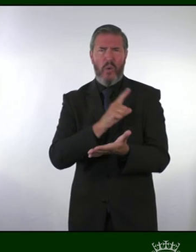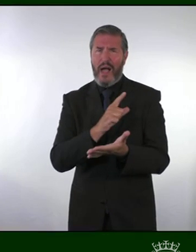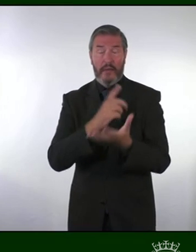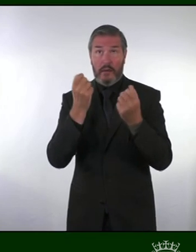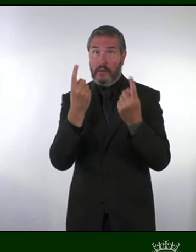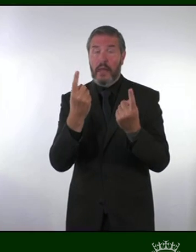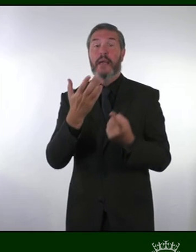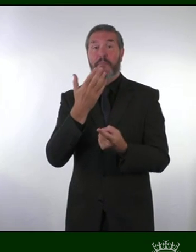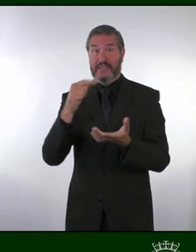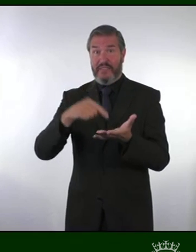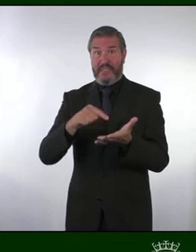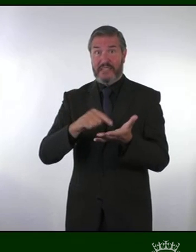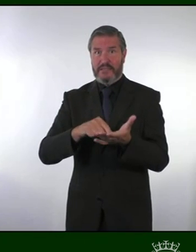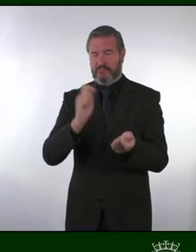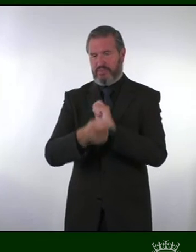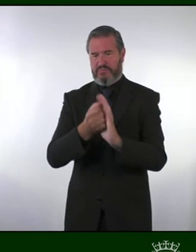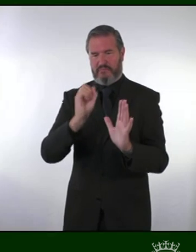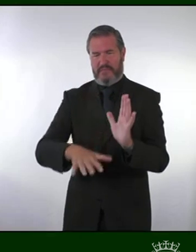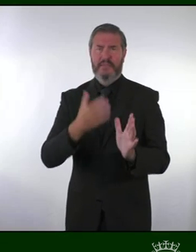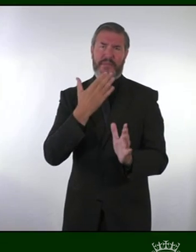Would he advise the management to tear this letter up as well?